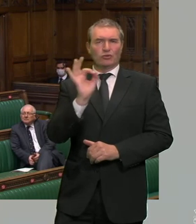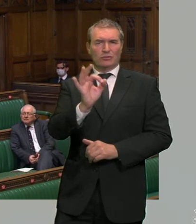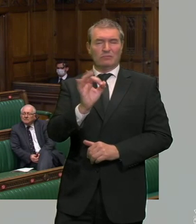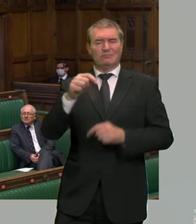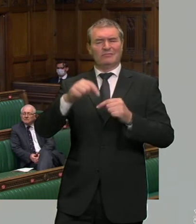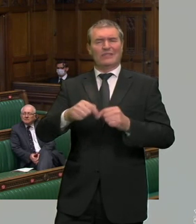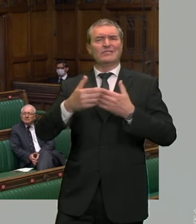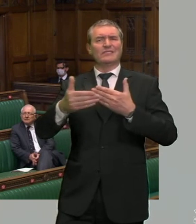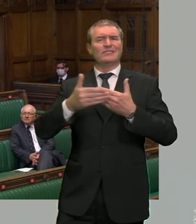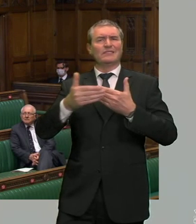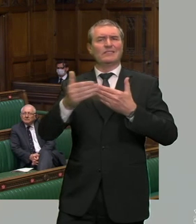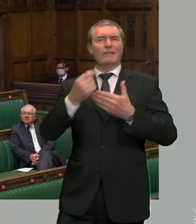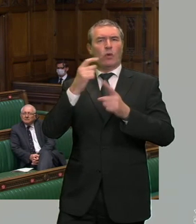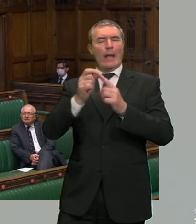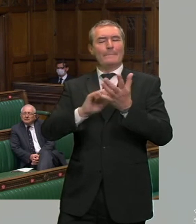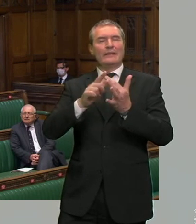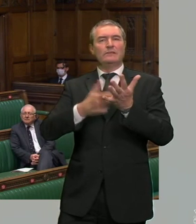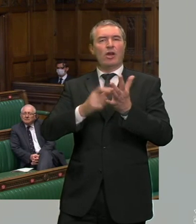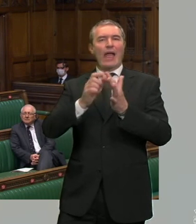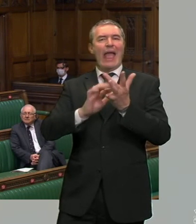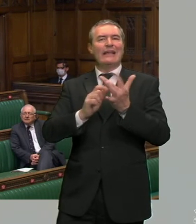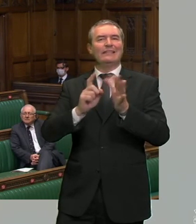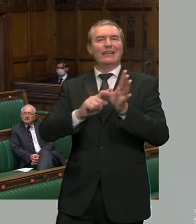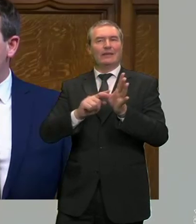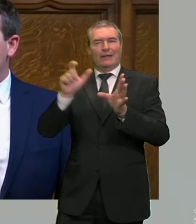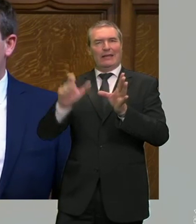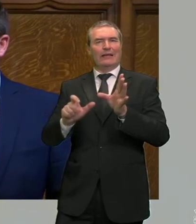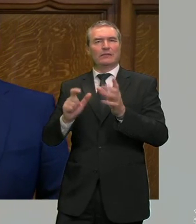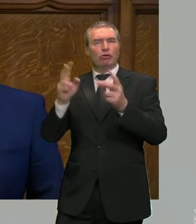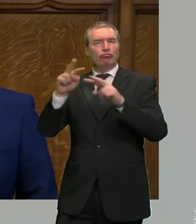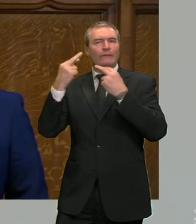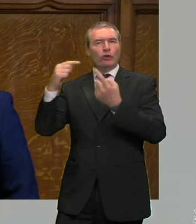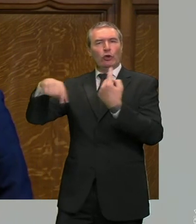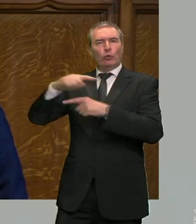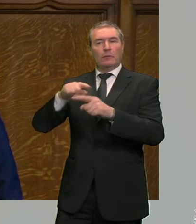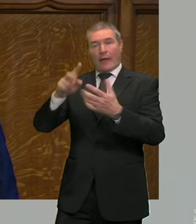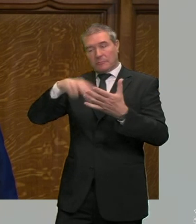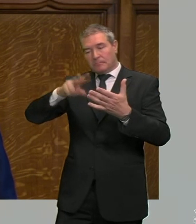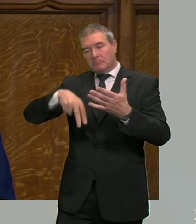The interim findings of Sir Peter Hendy’s Union connectivity review are very much to be welcomed.